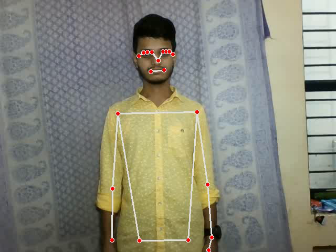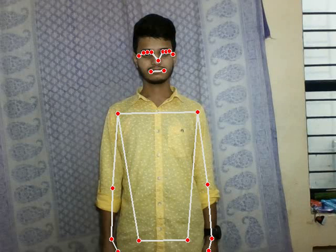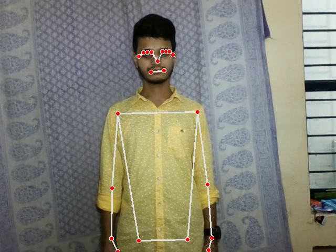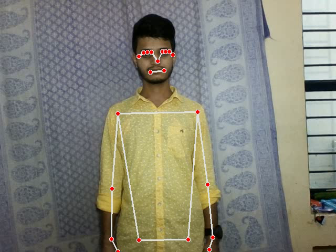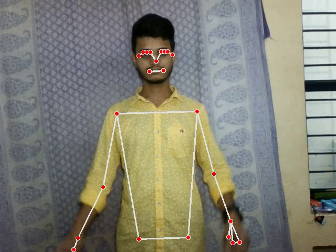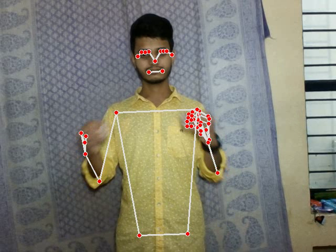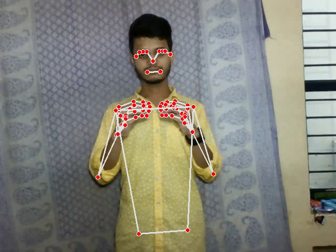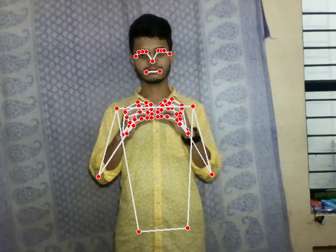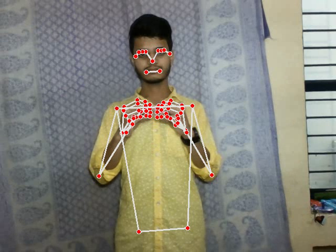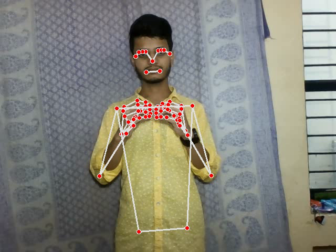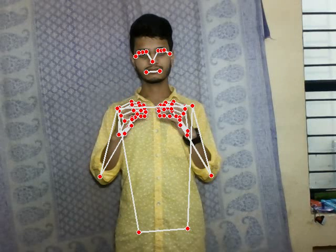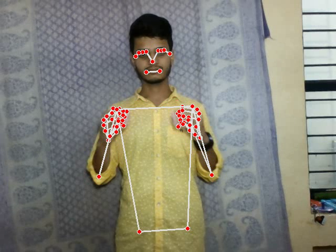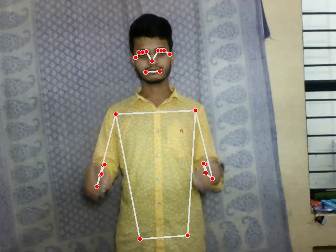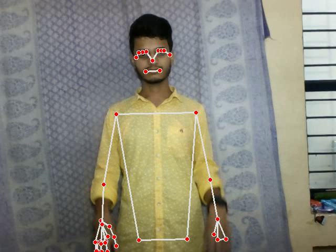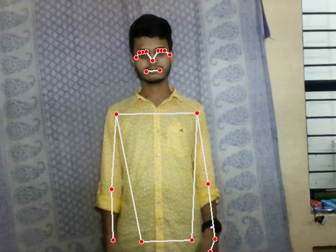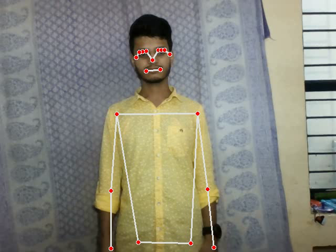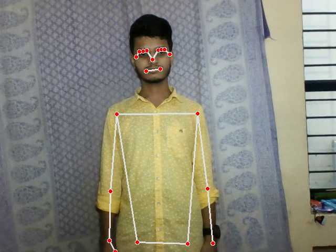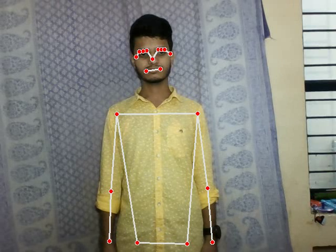more